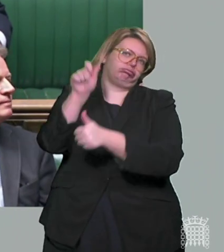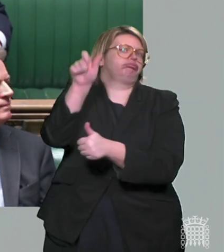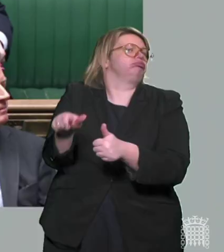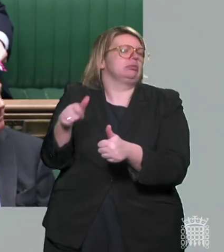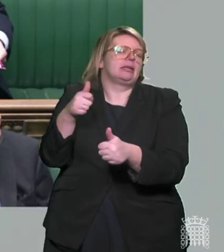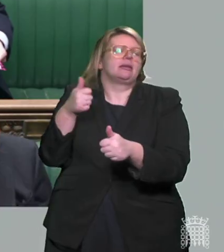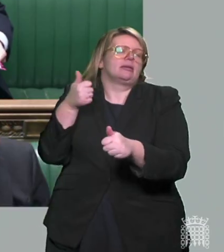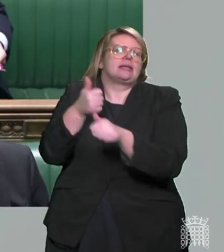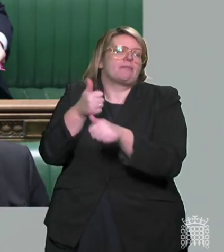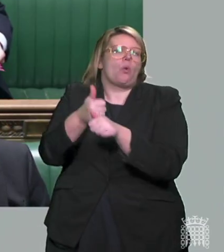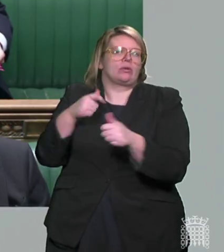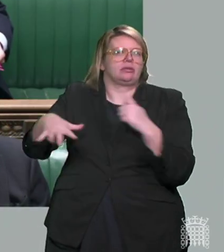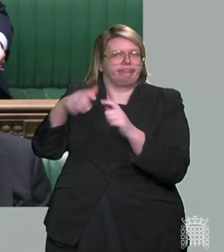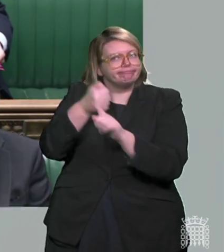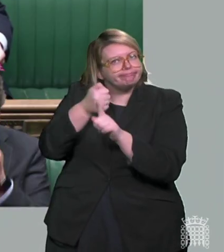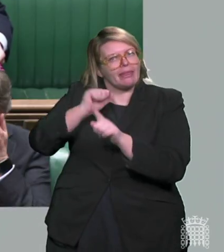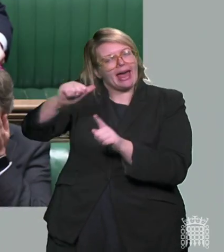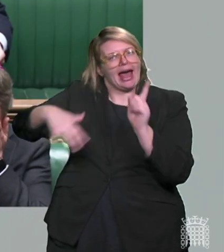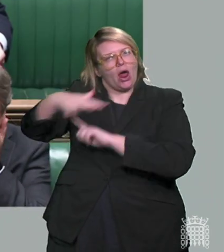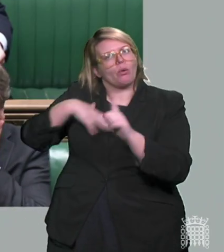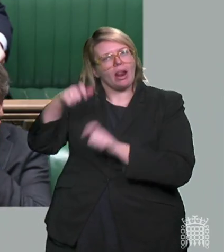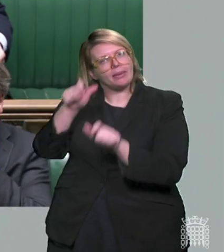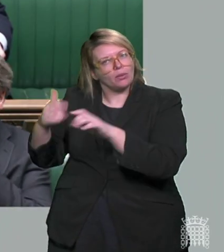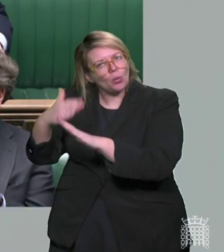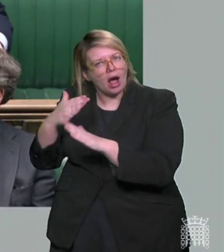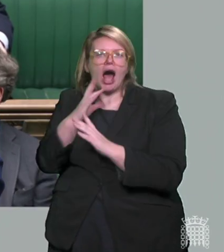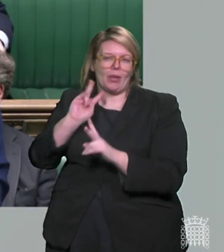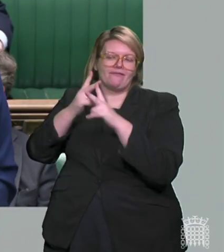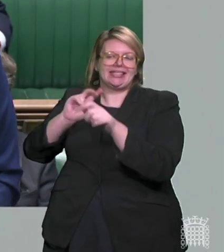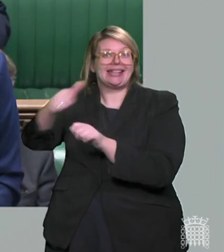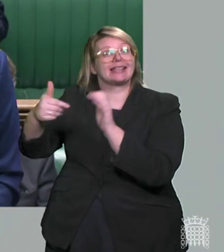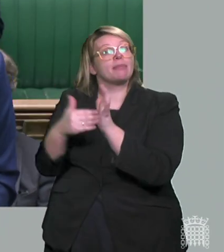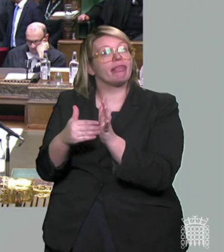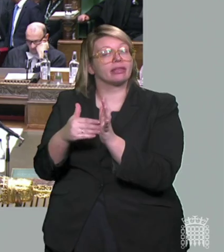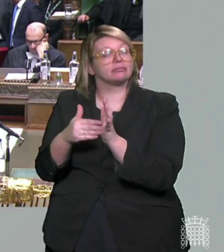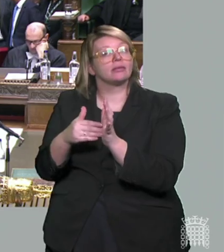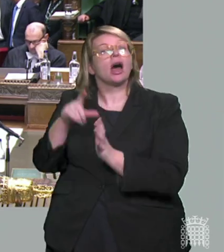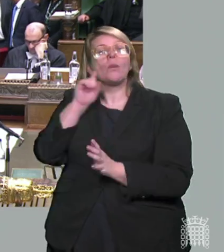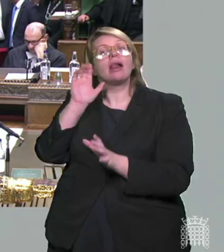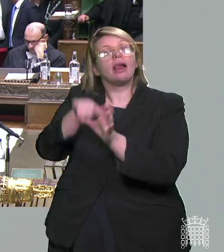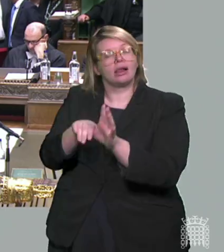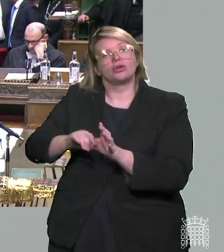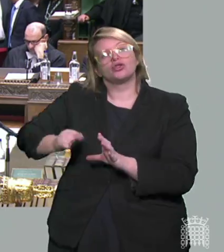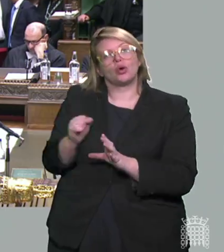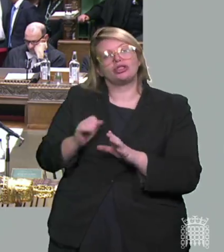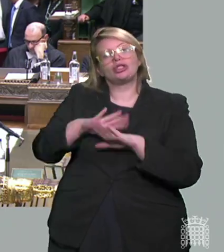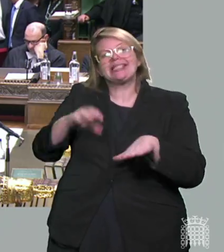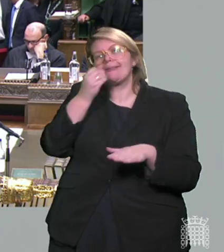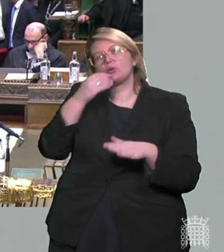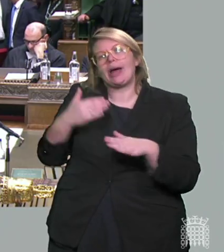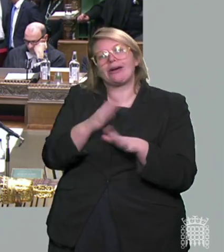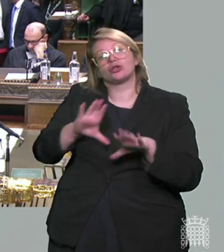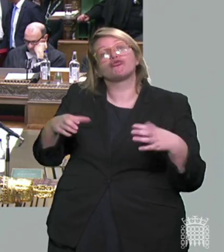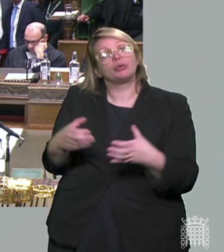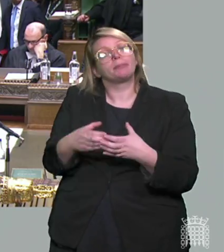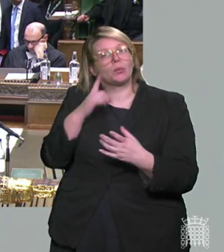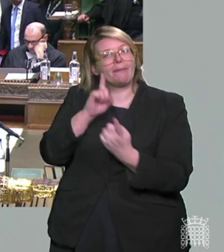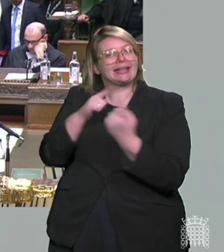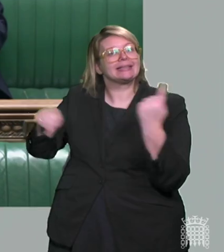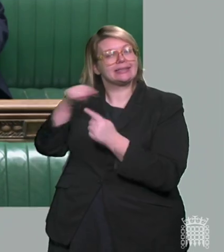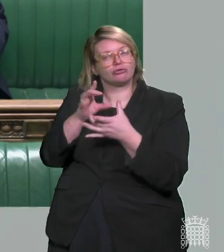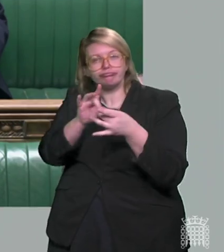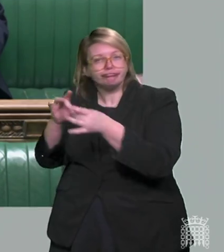I look forward to visiting his constituency next month to chair the Scottish Seafood Industry Action Group where I will meet industry representatives.